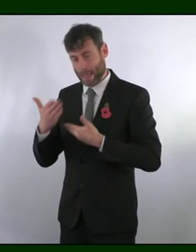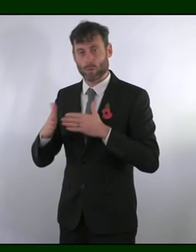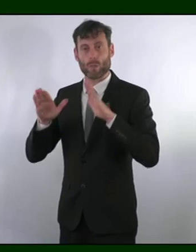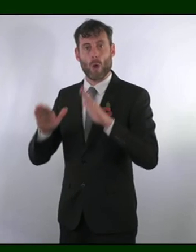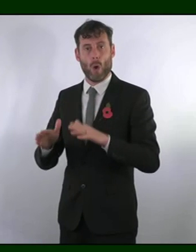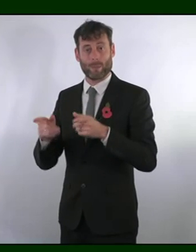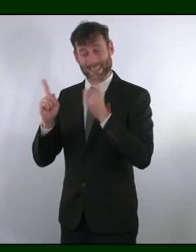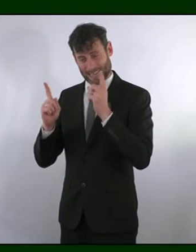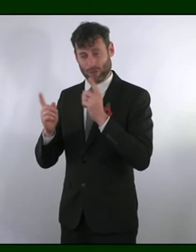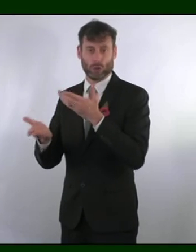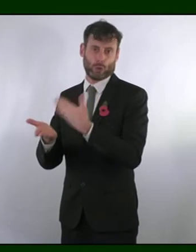Get it sorted.